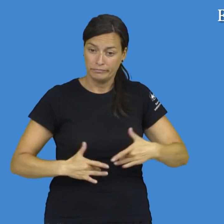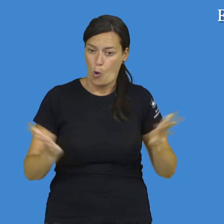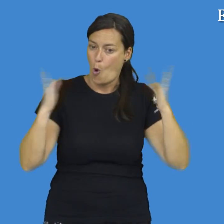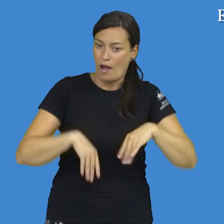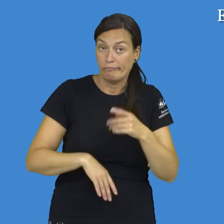haber no